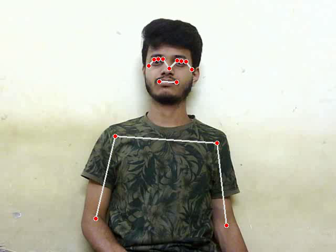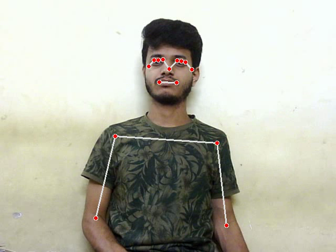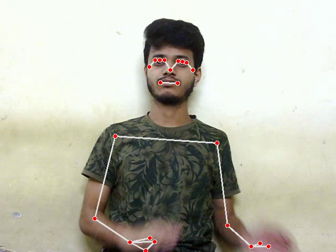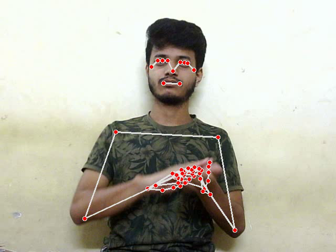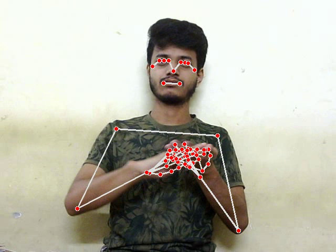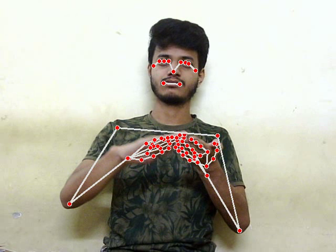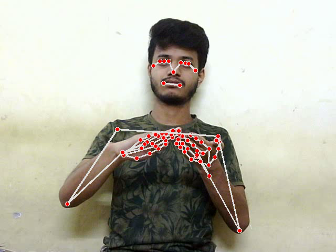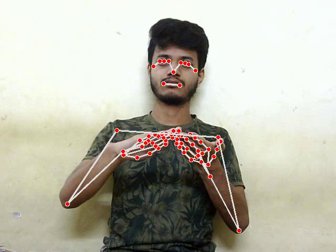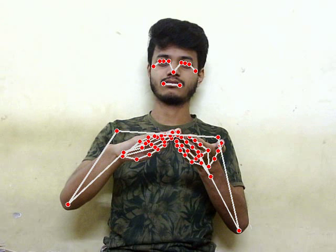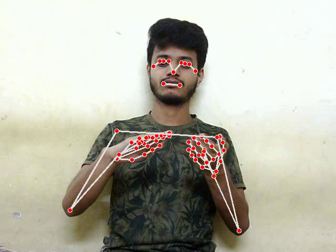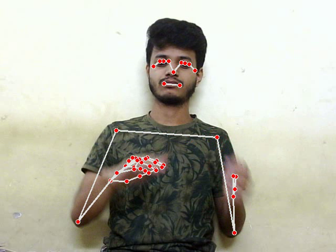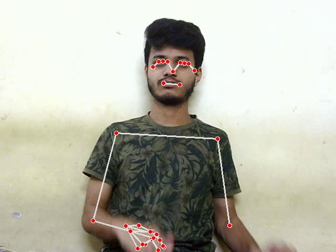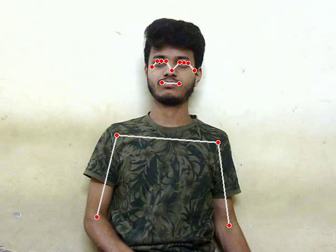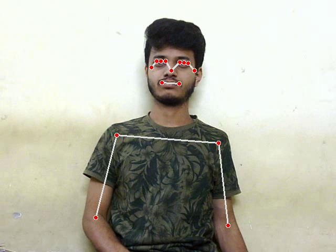nice